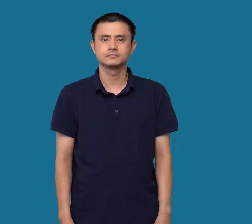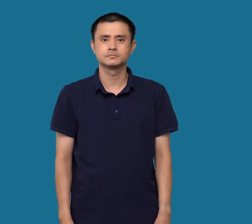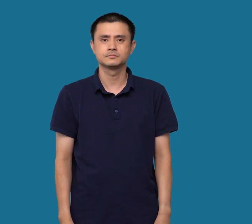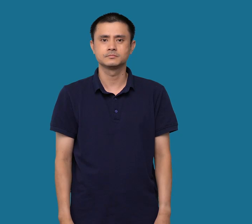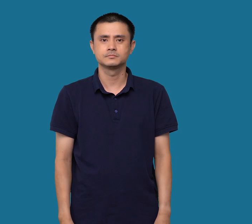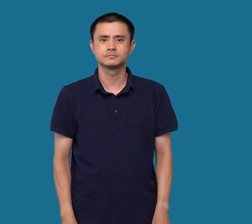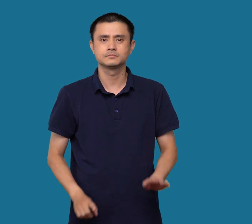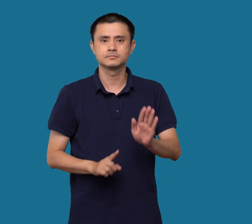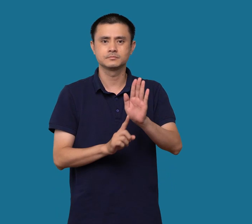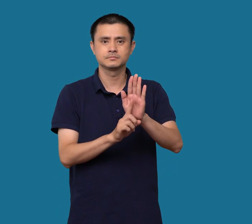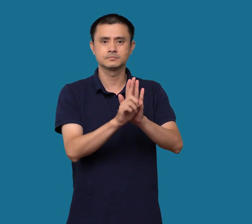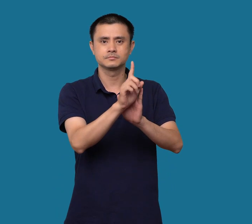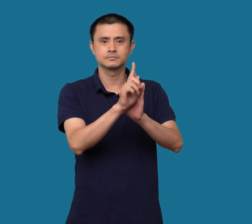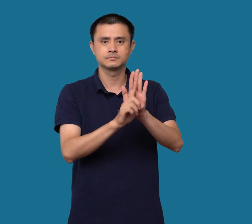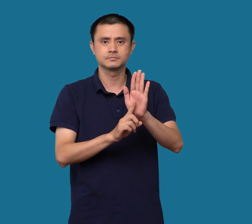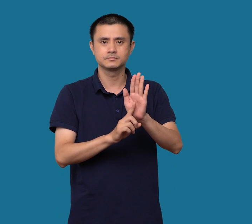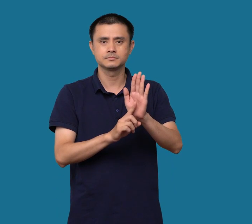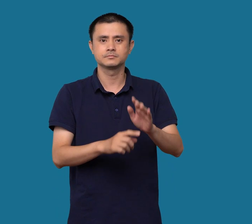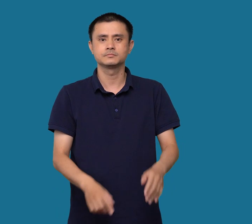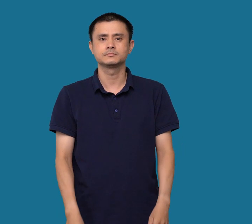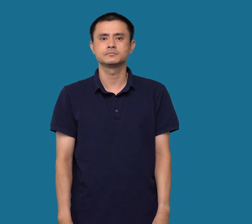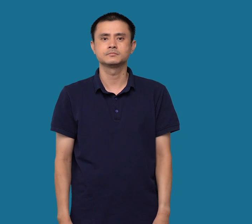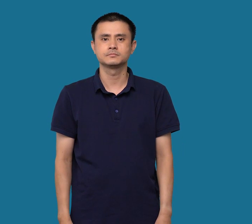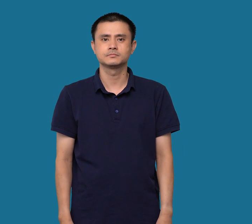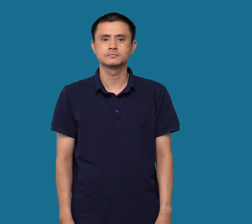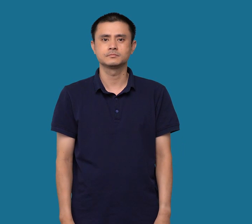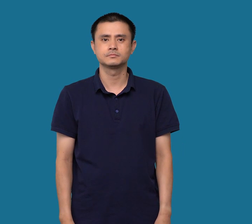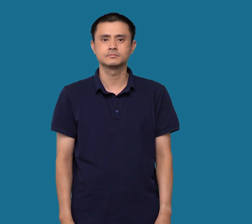nhiệt kế